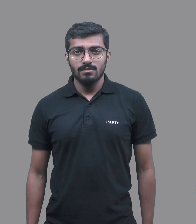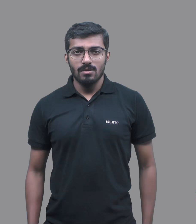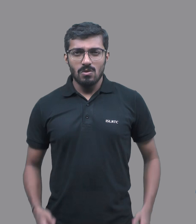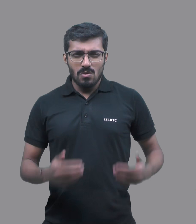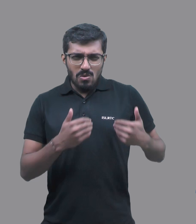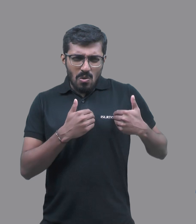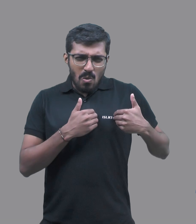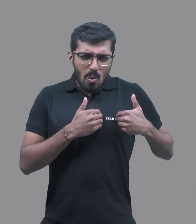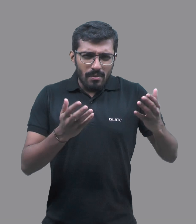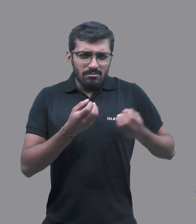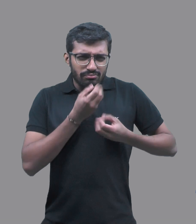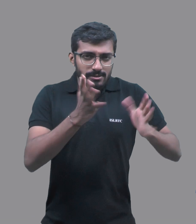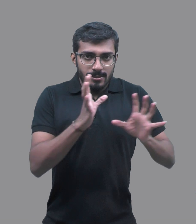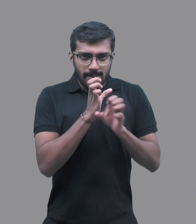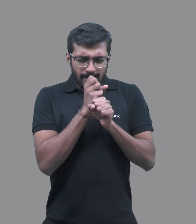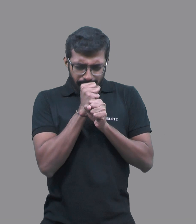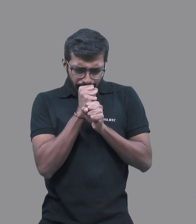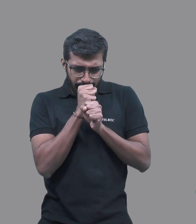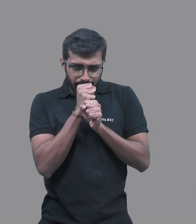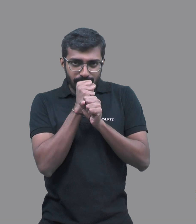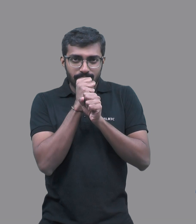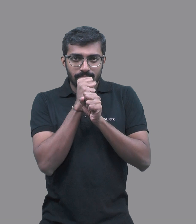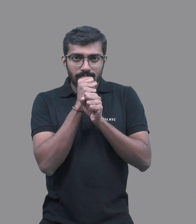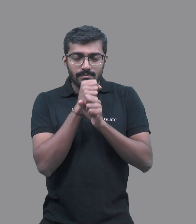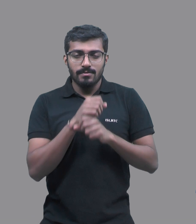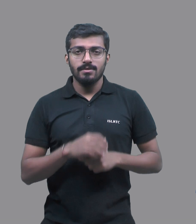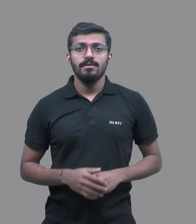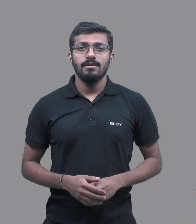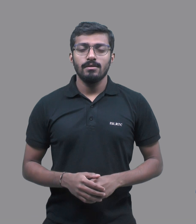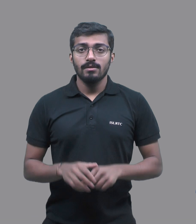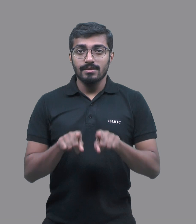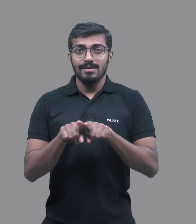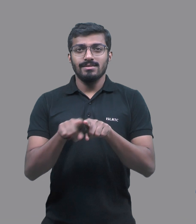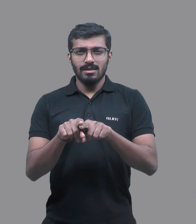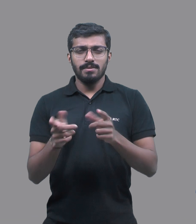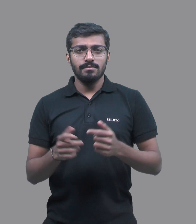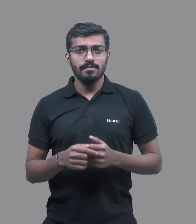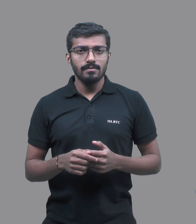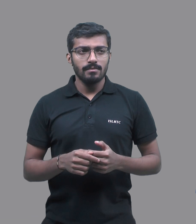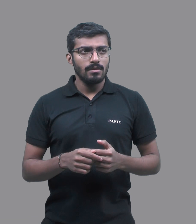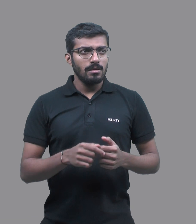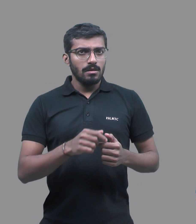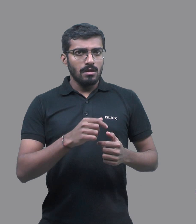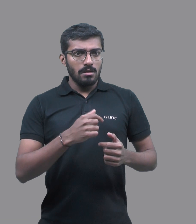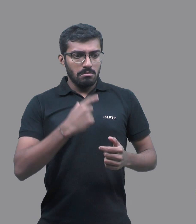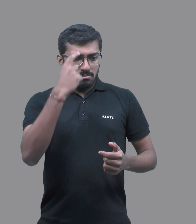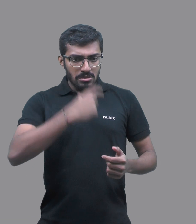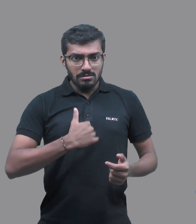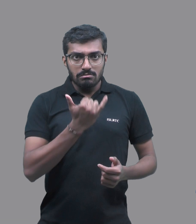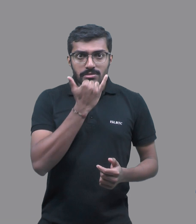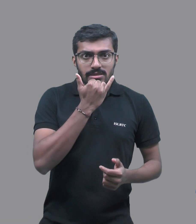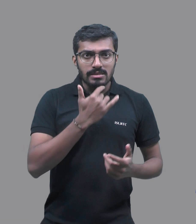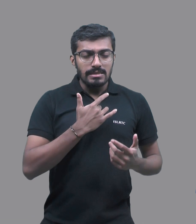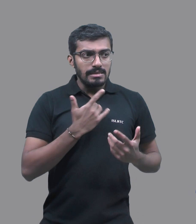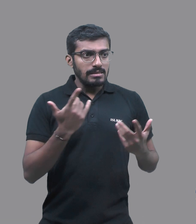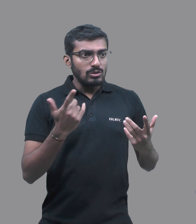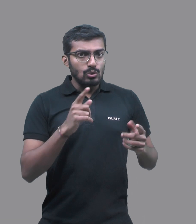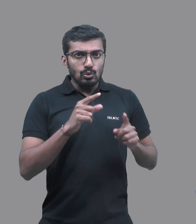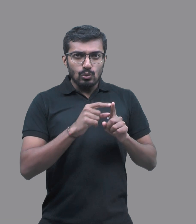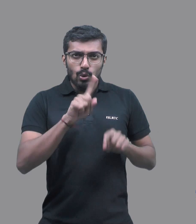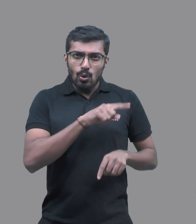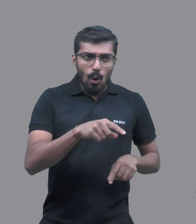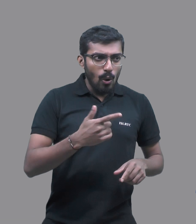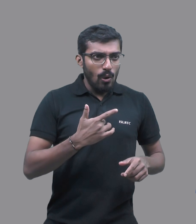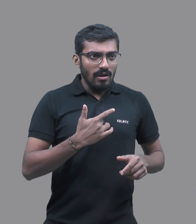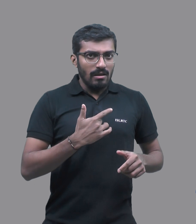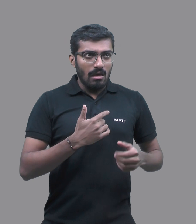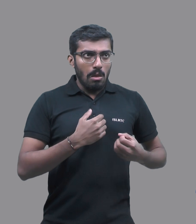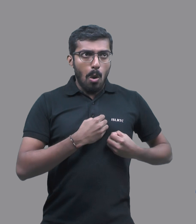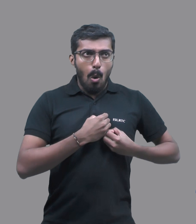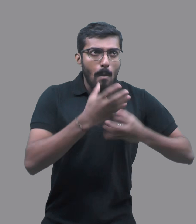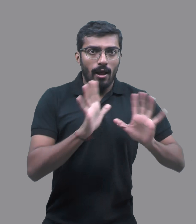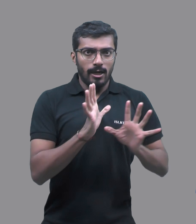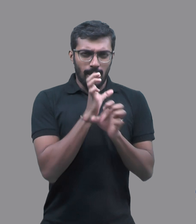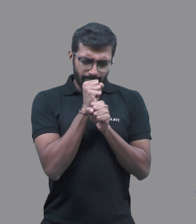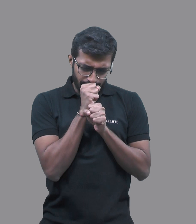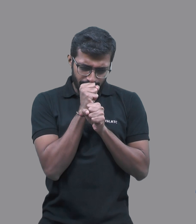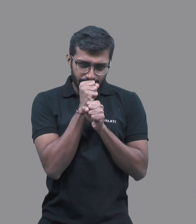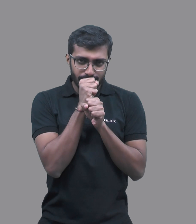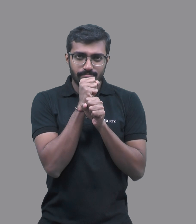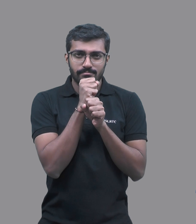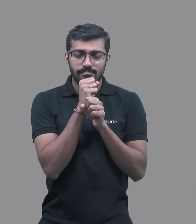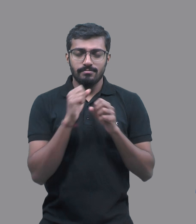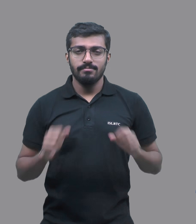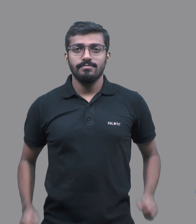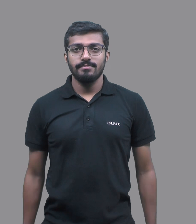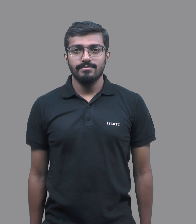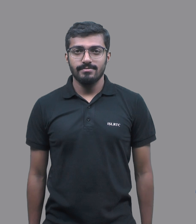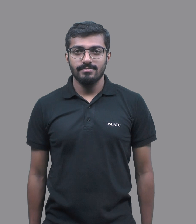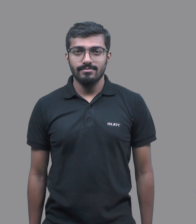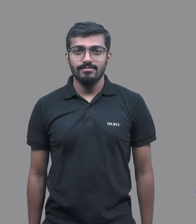Concealment